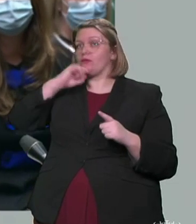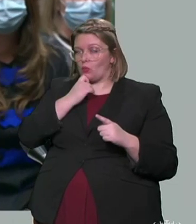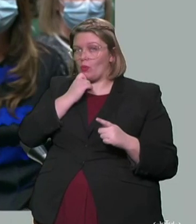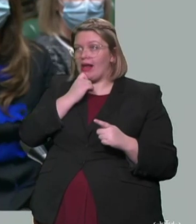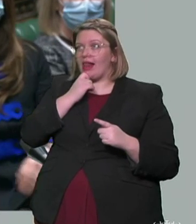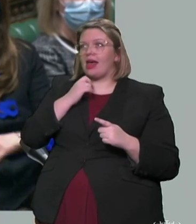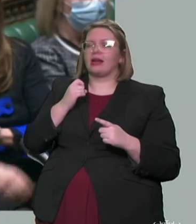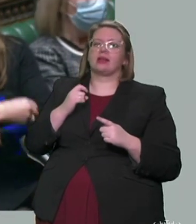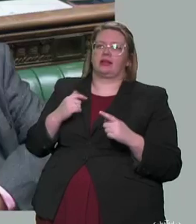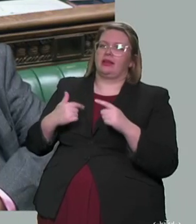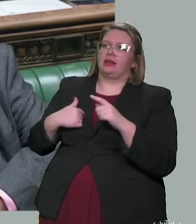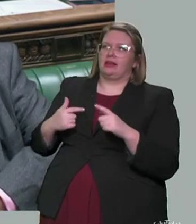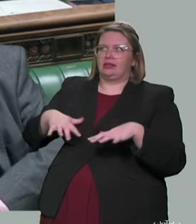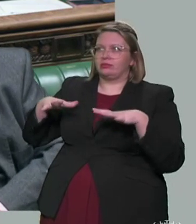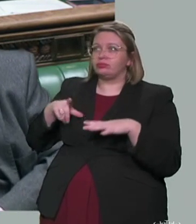You’re damaging us.